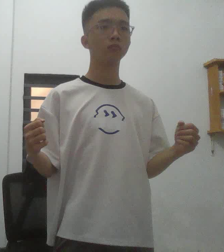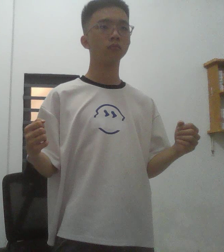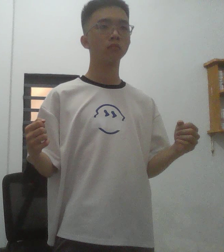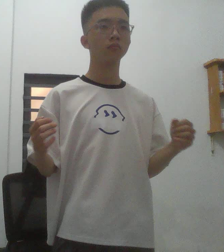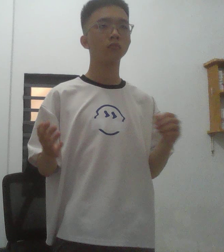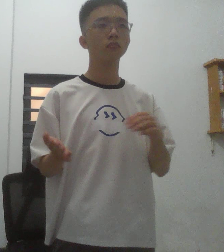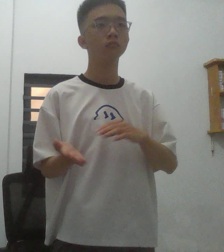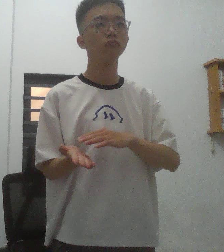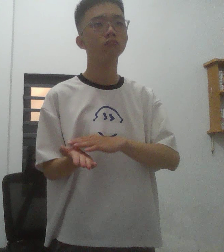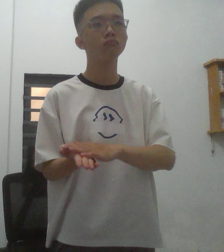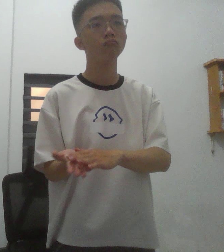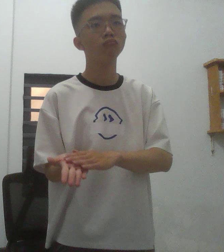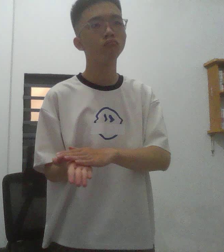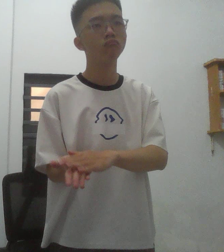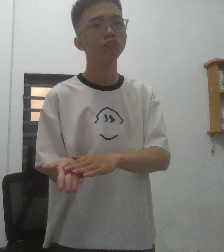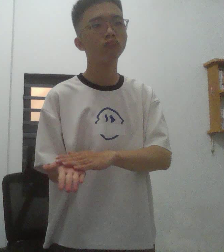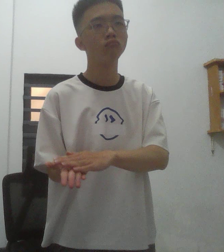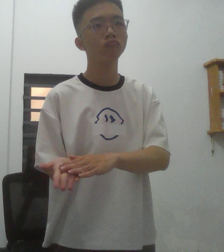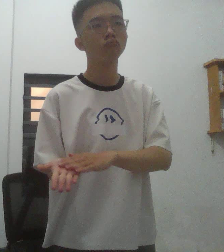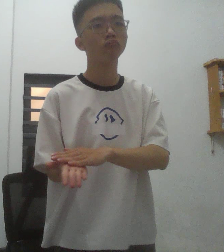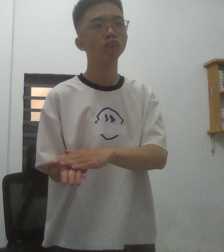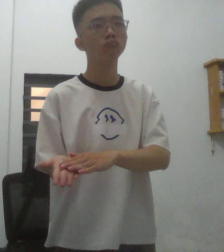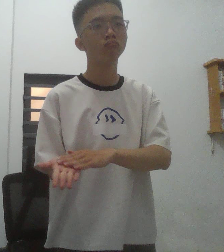xin loi